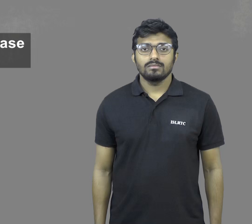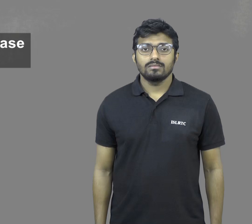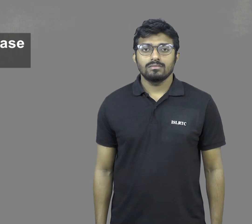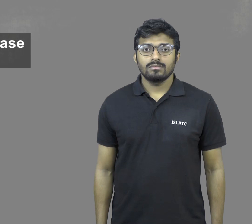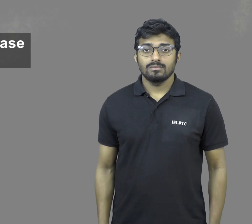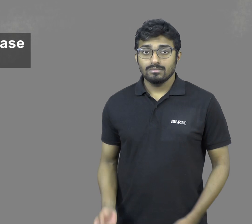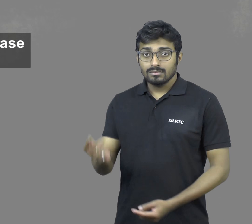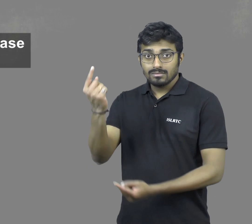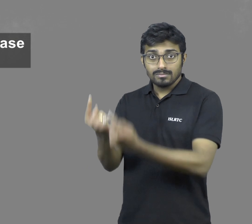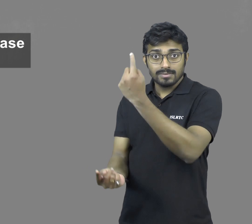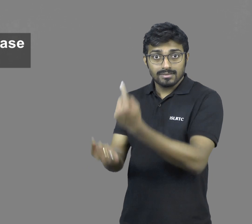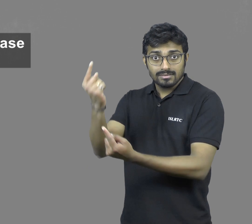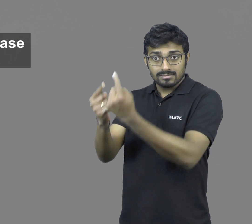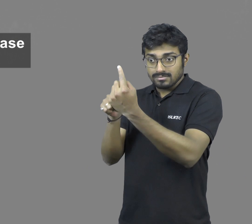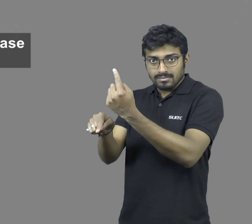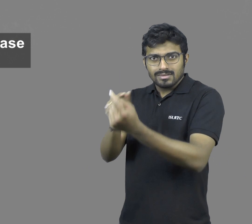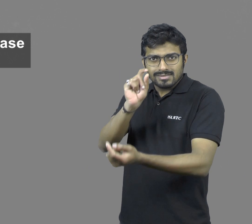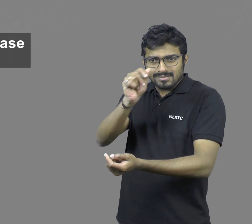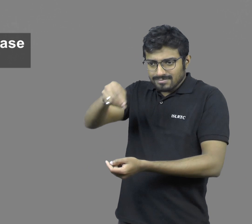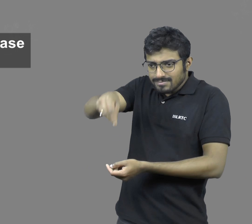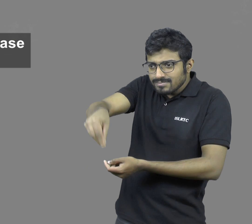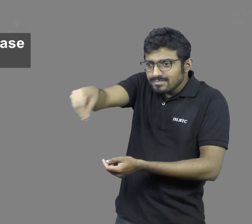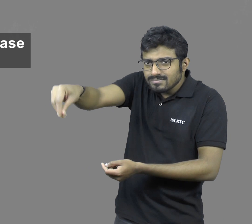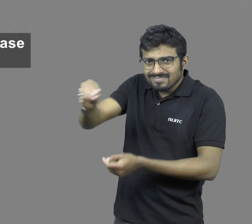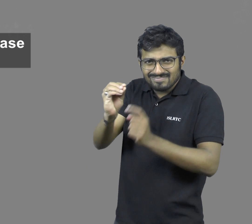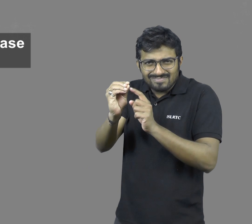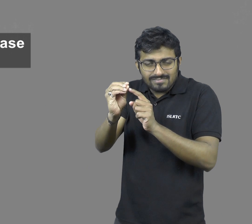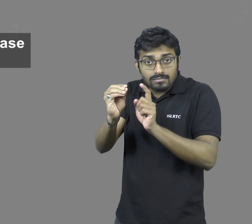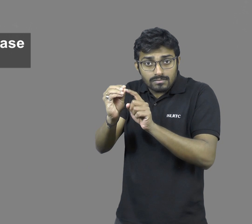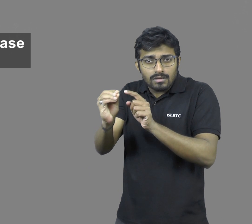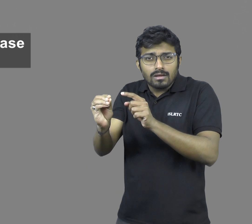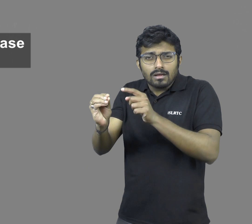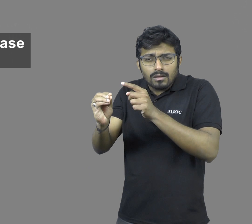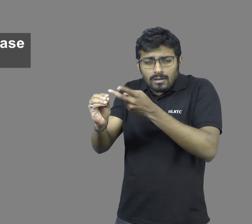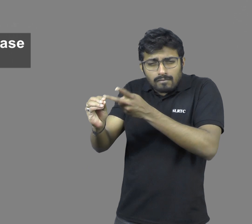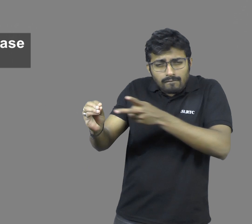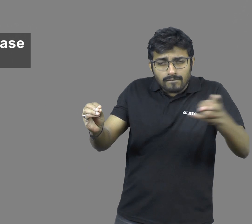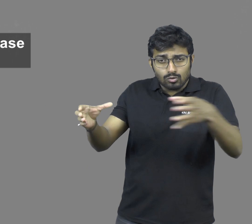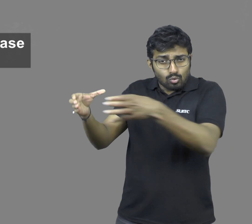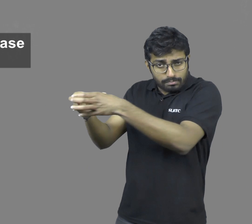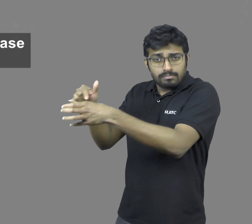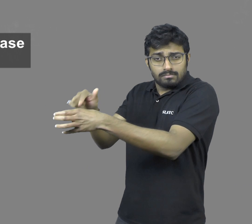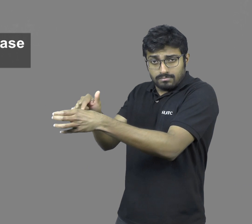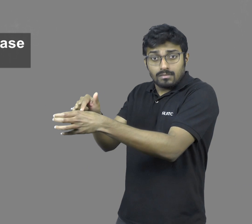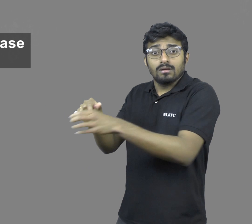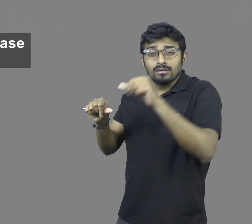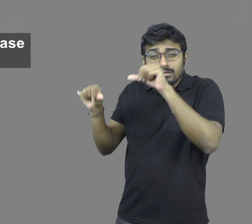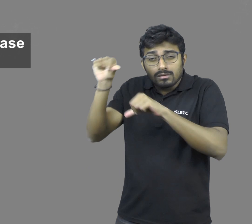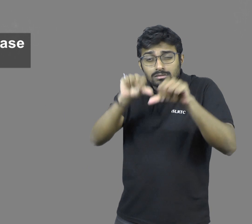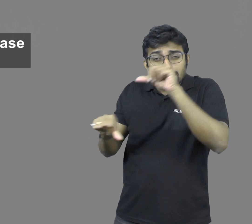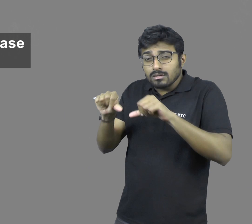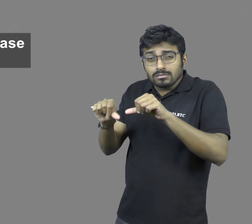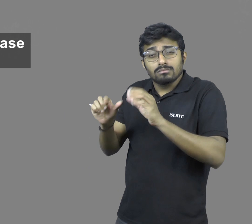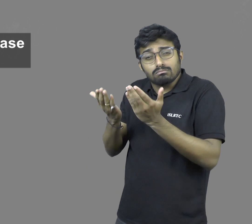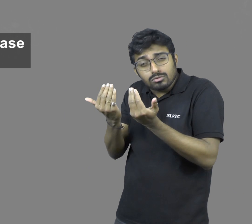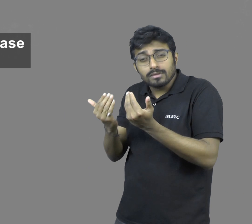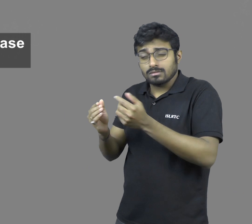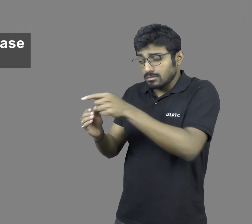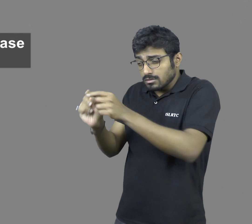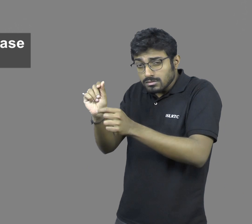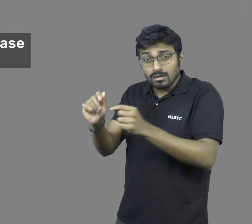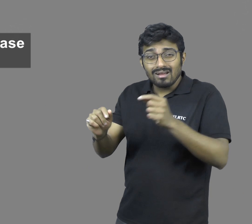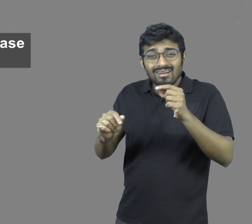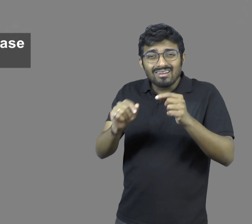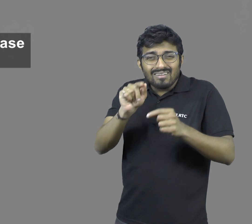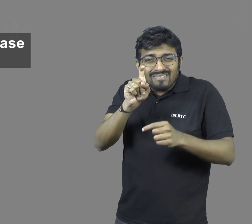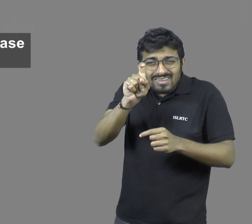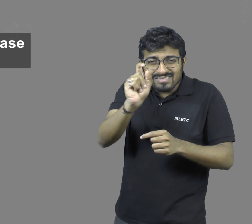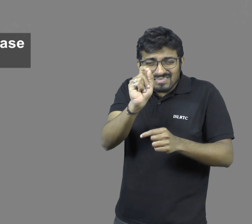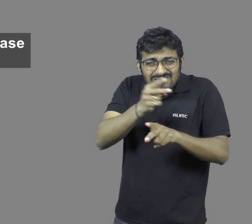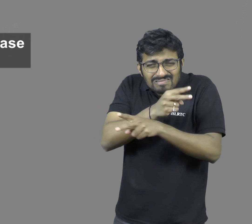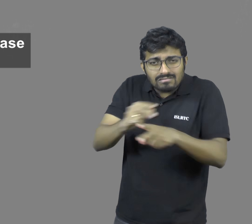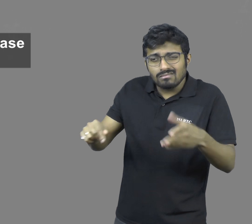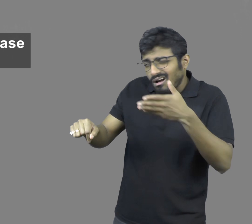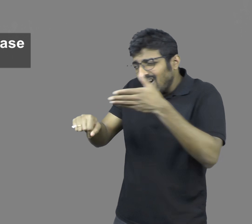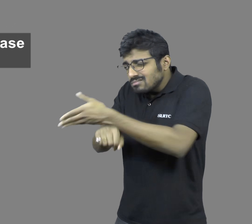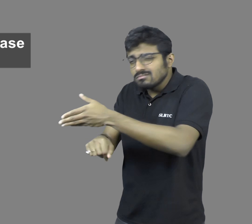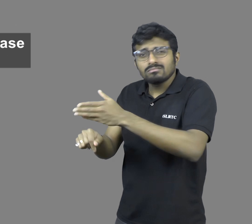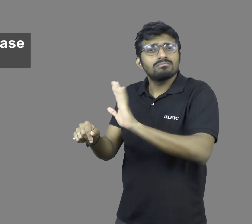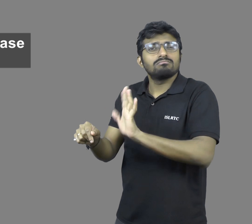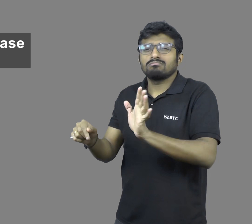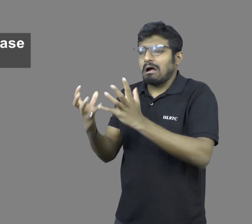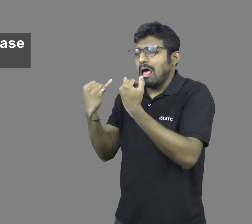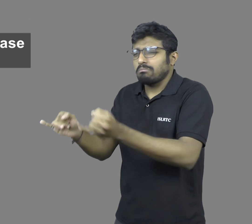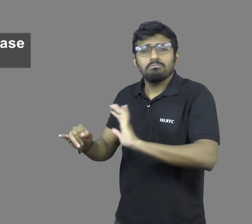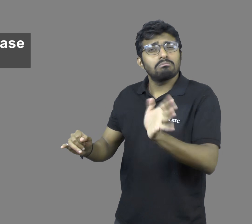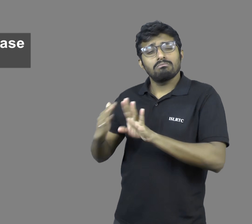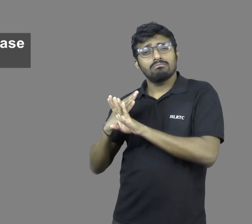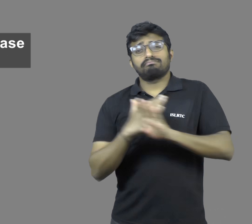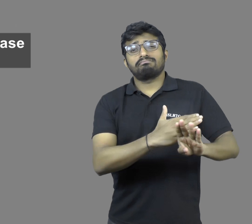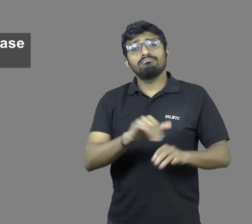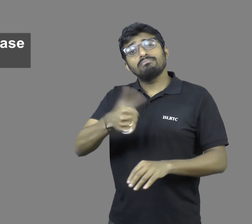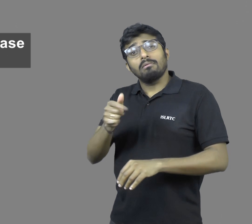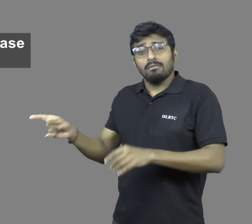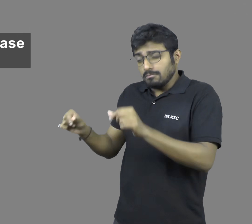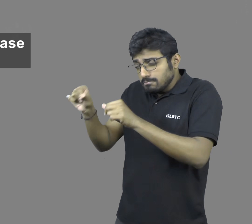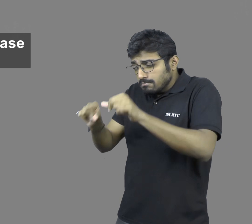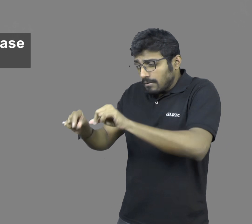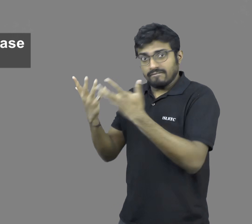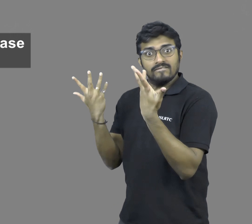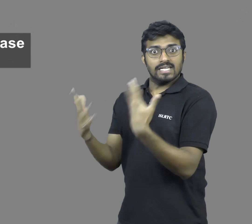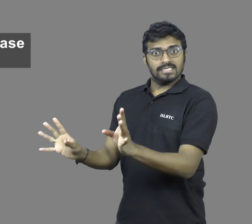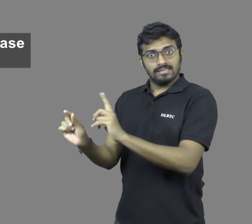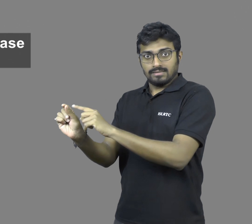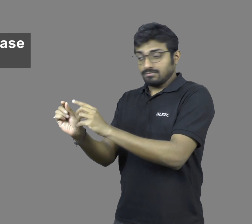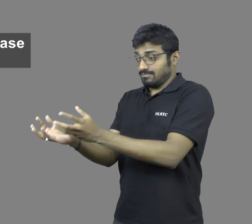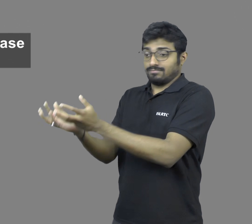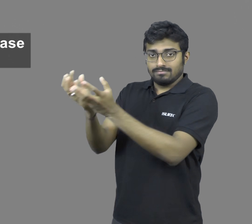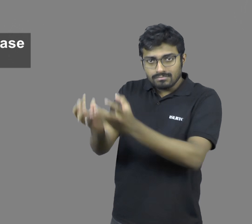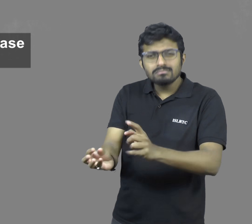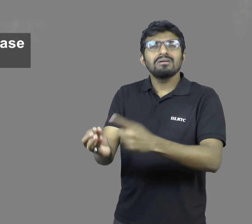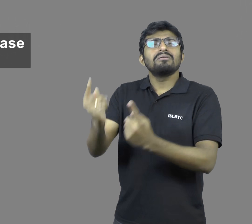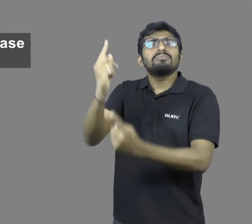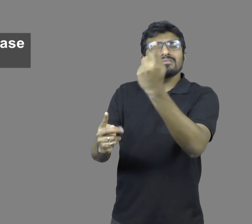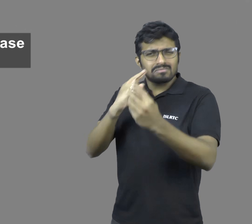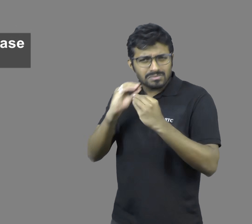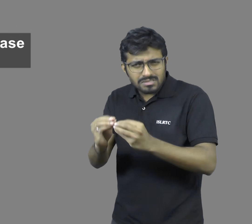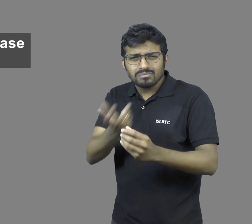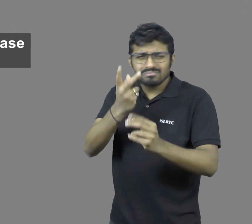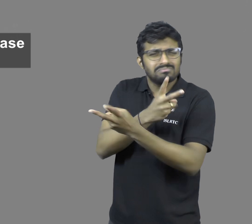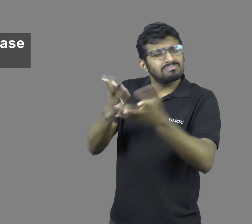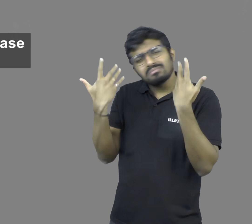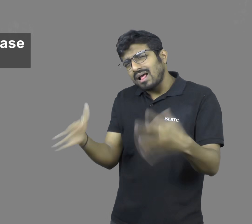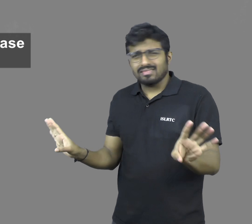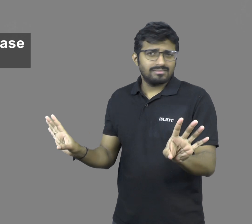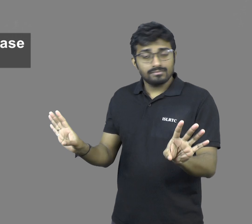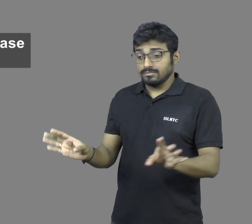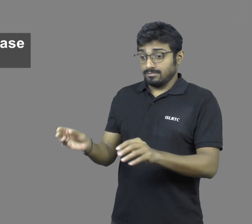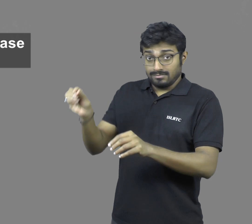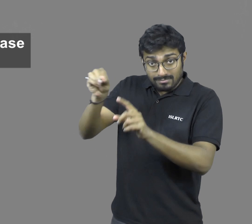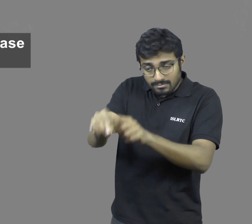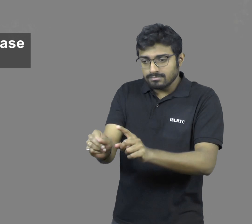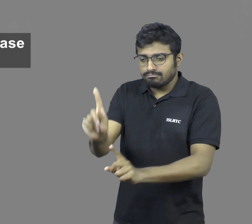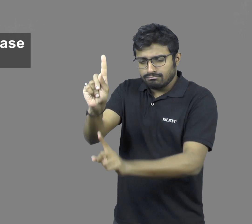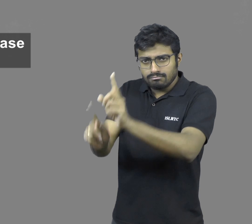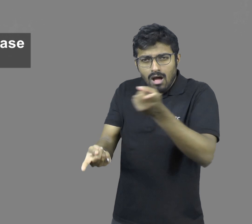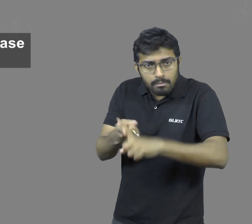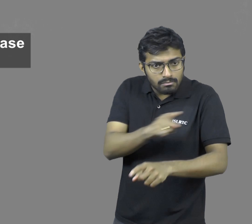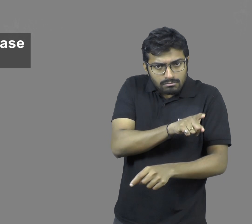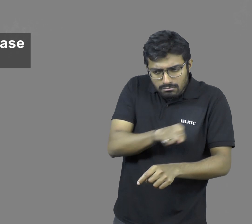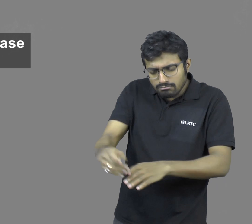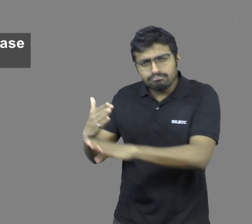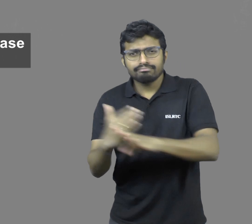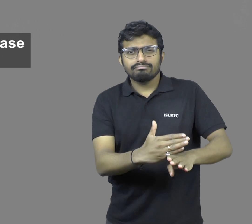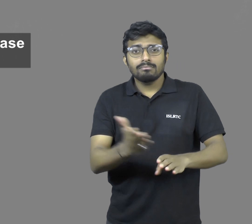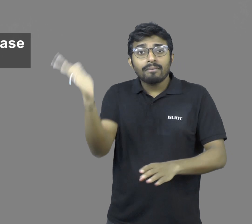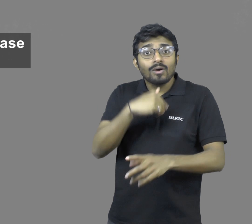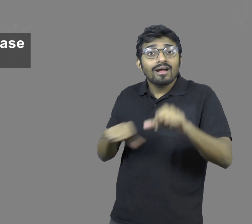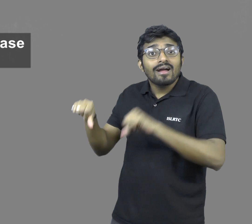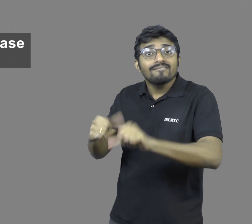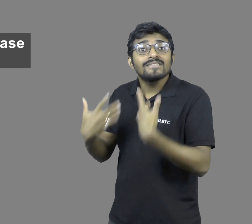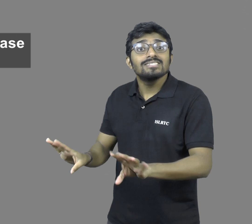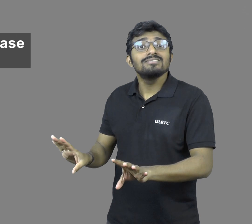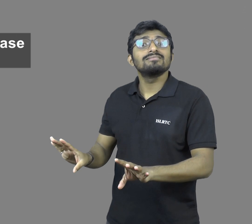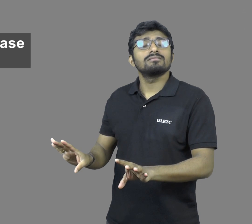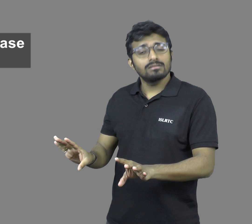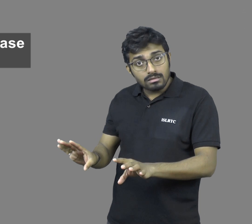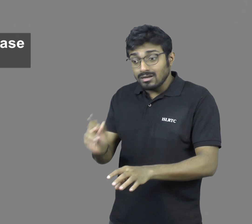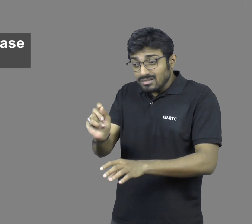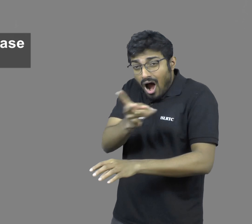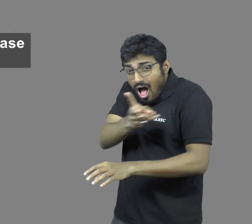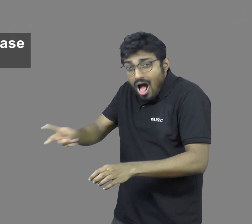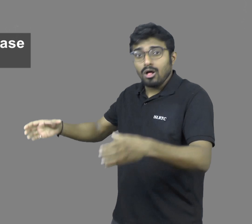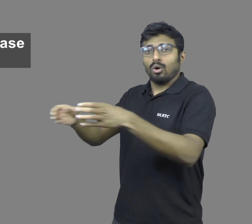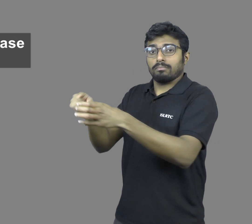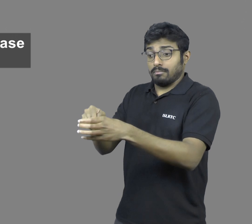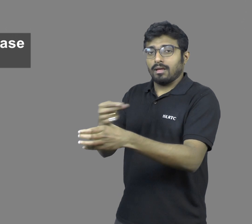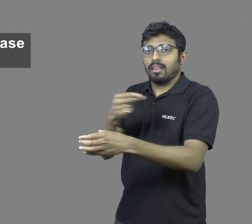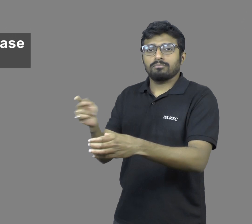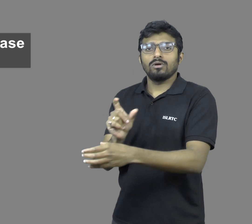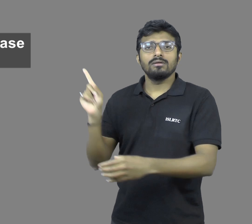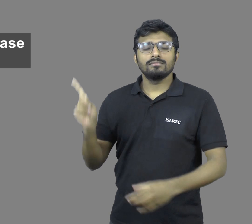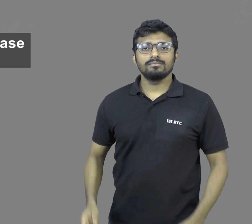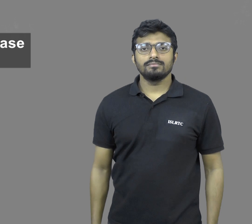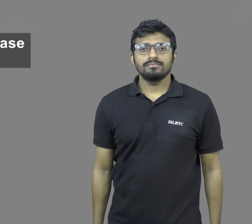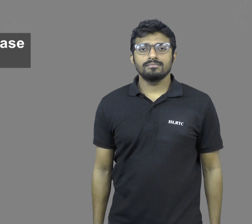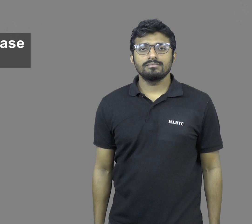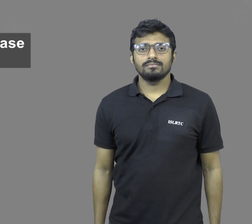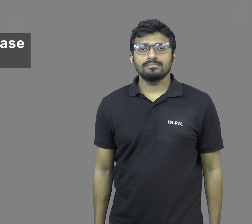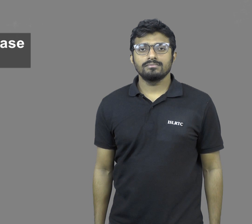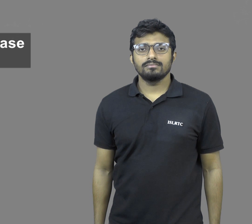Unse of Disease Varieties